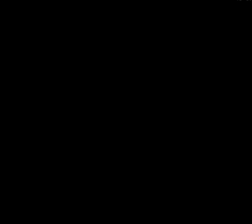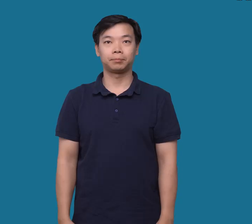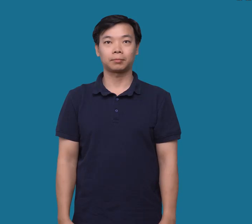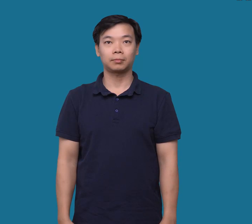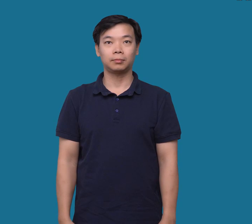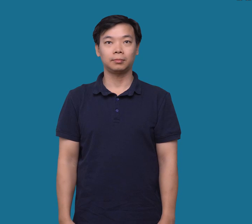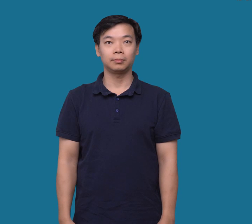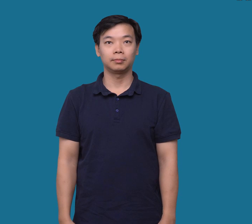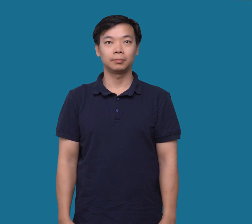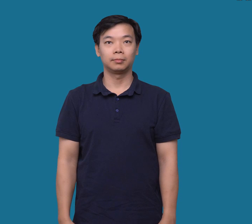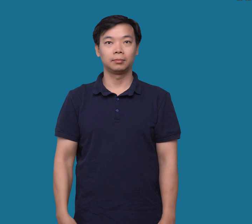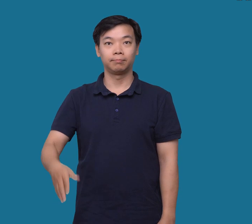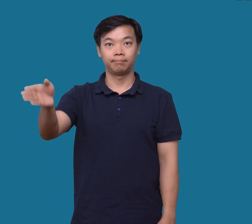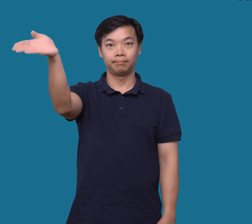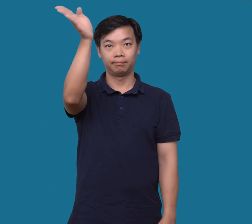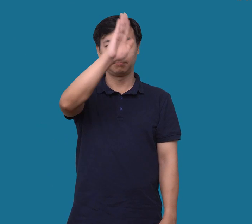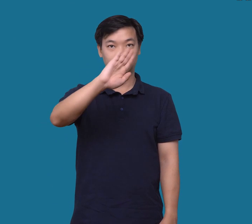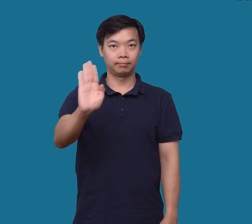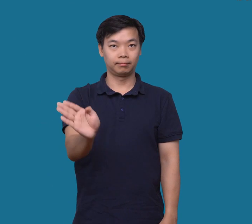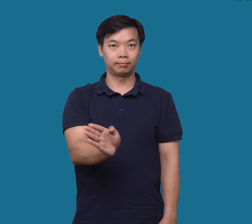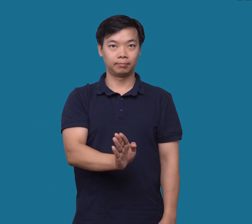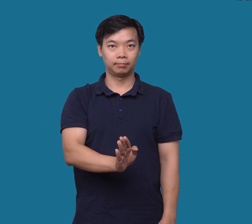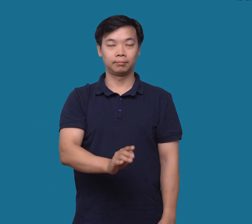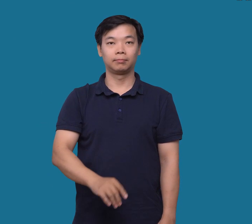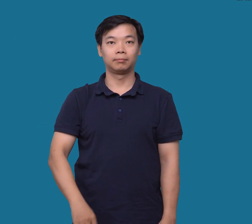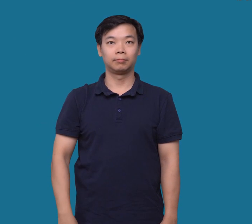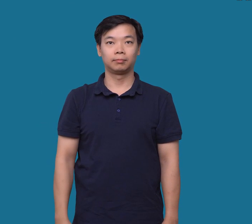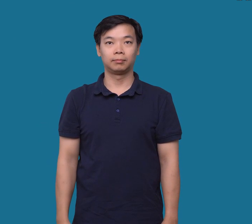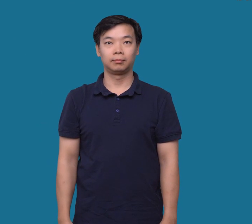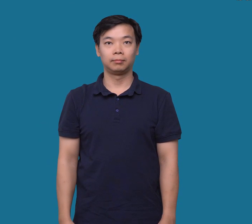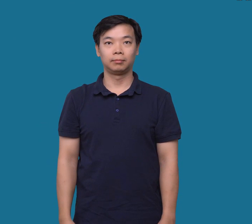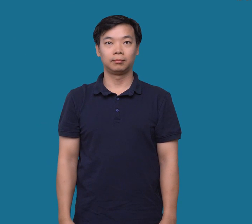bản đồ Việt Nam